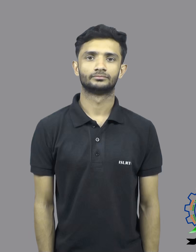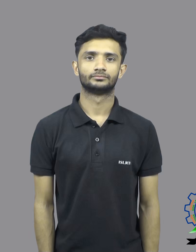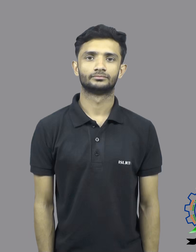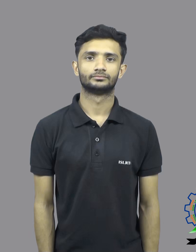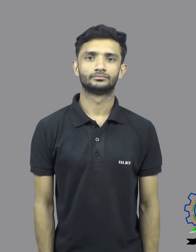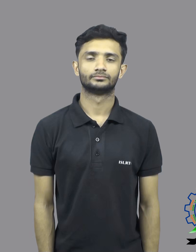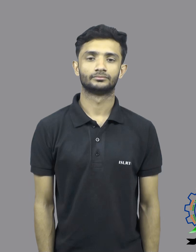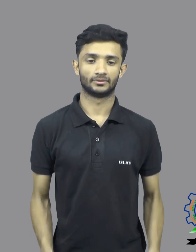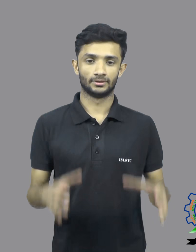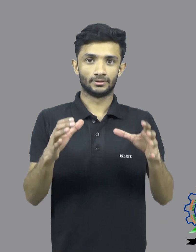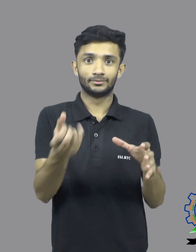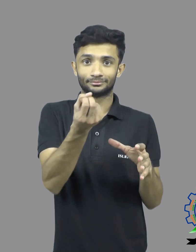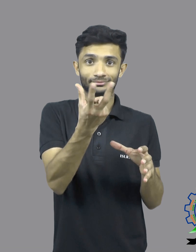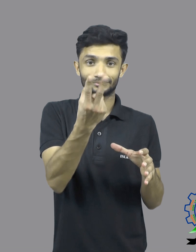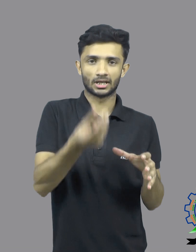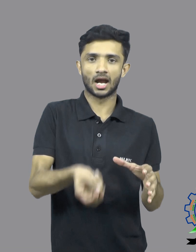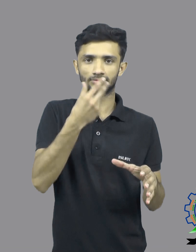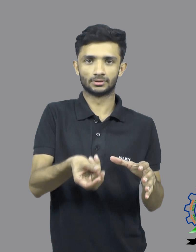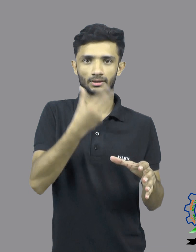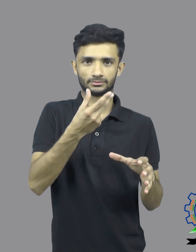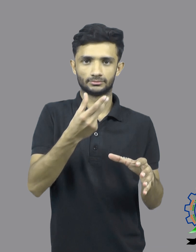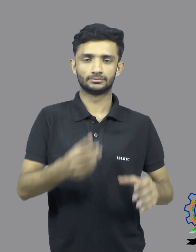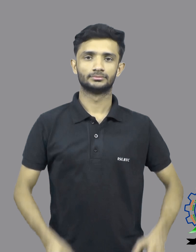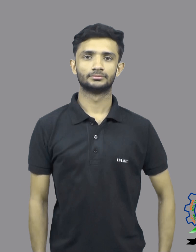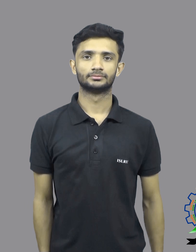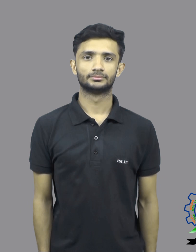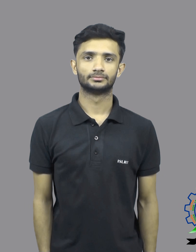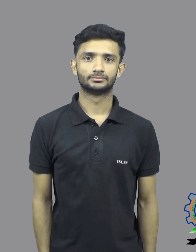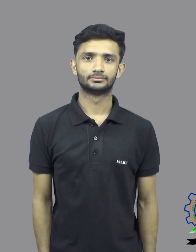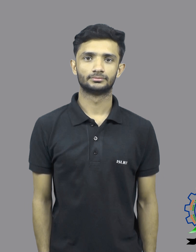Popcorn